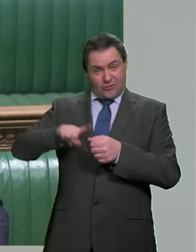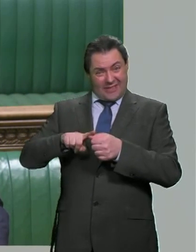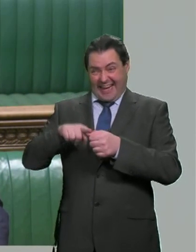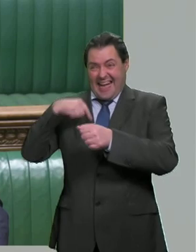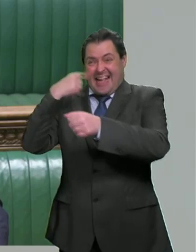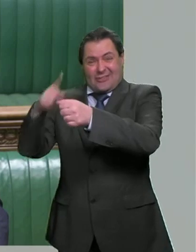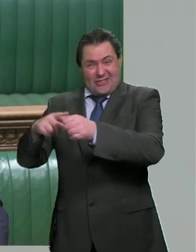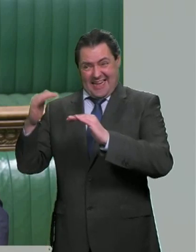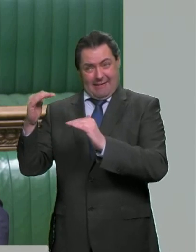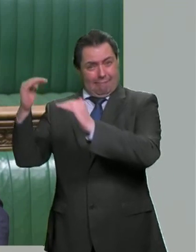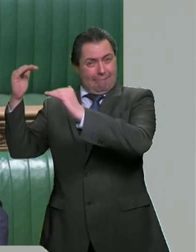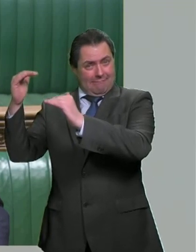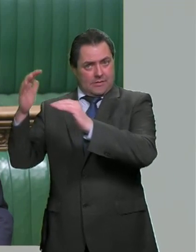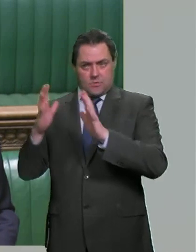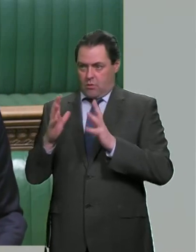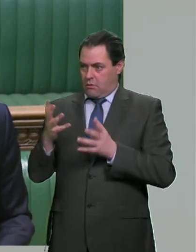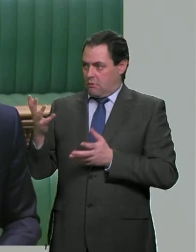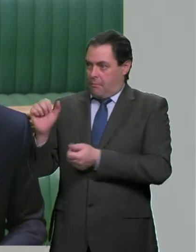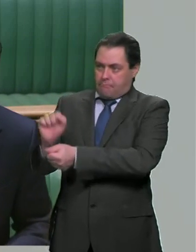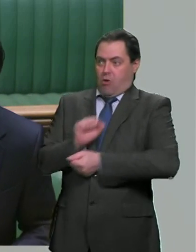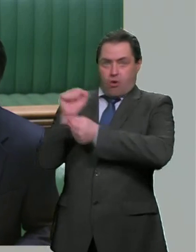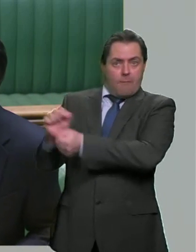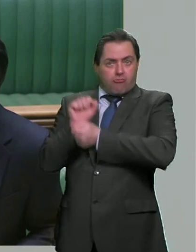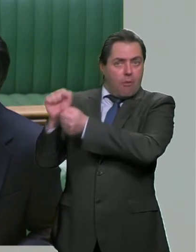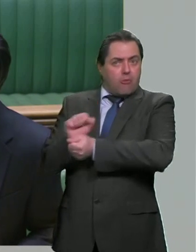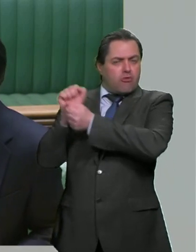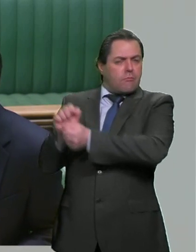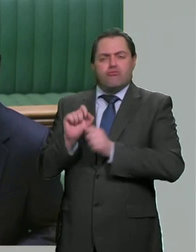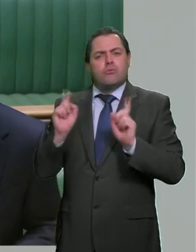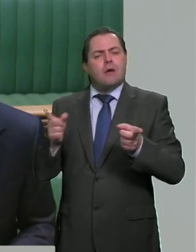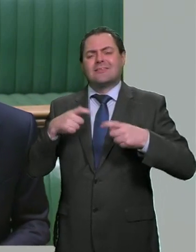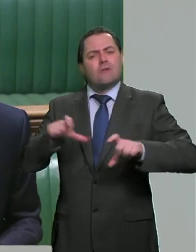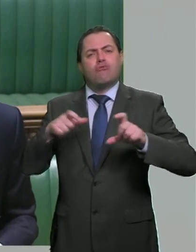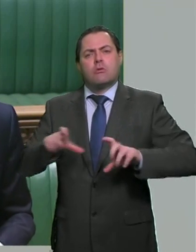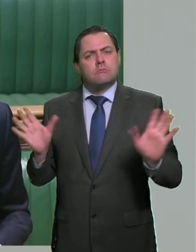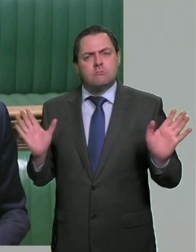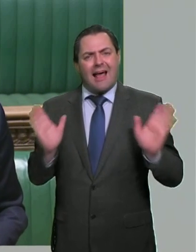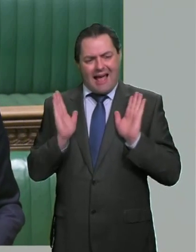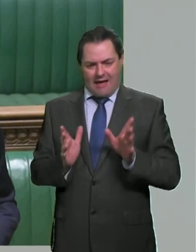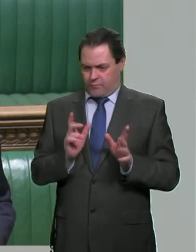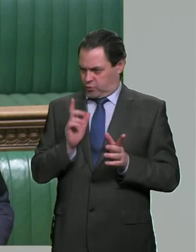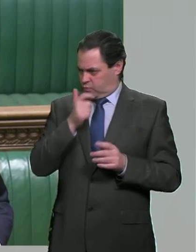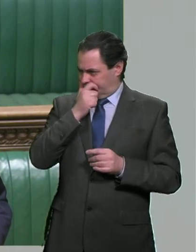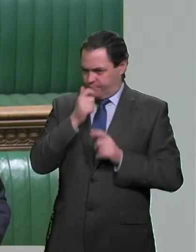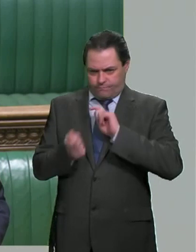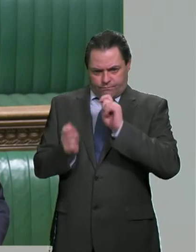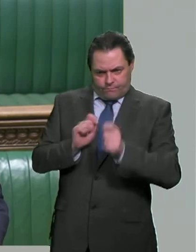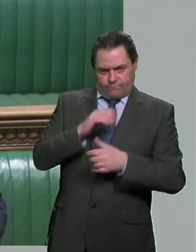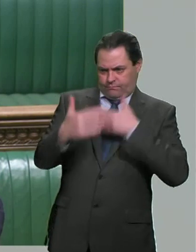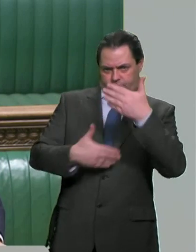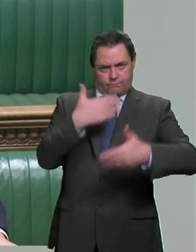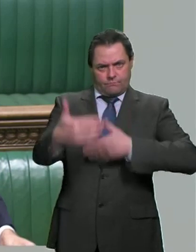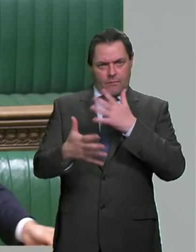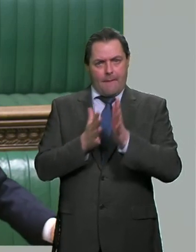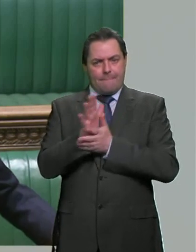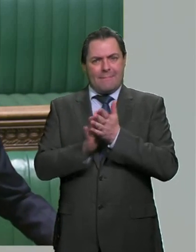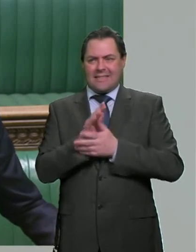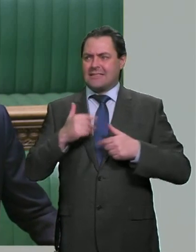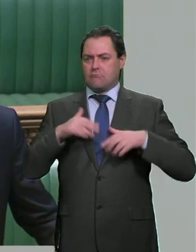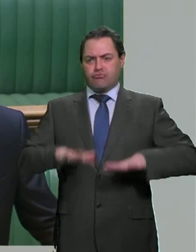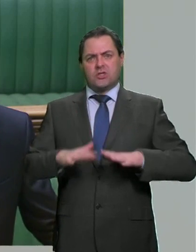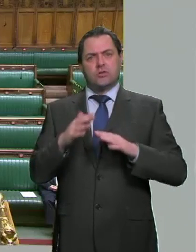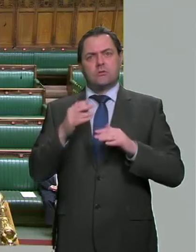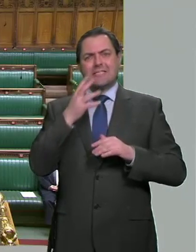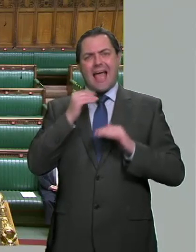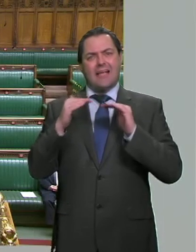Without corrective action, borrowing would continue at very high levels, leaving underlying debt rising indefinitely.